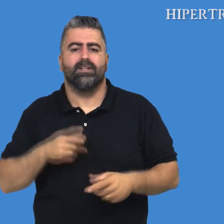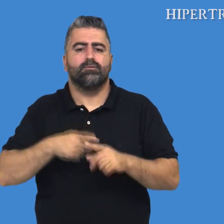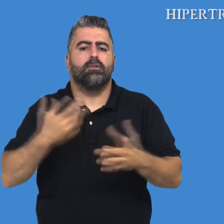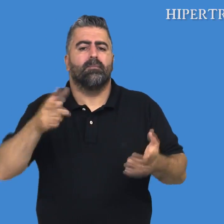objetivo